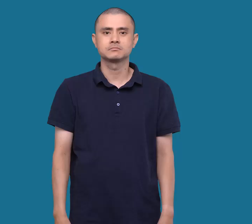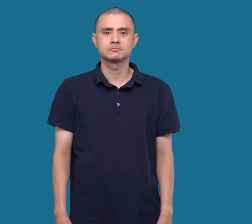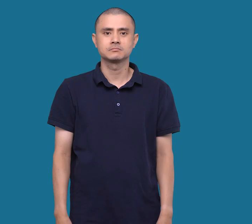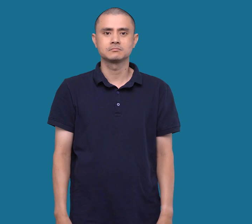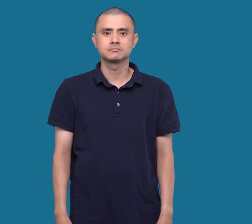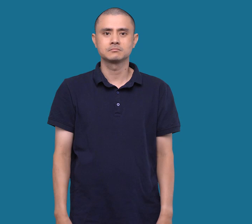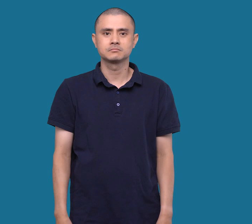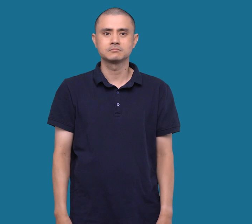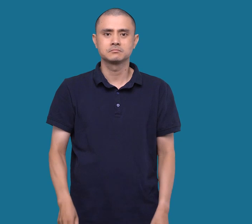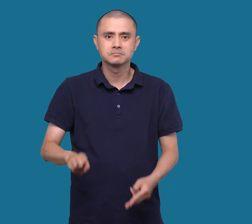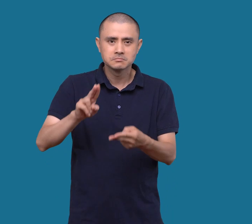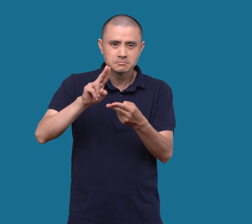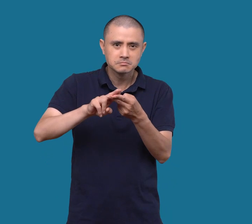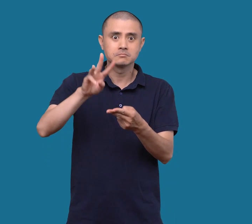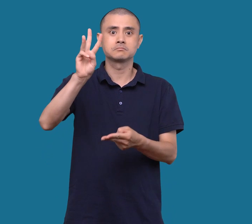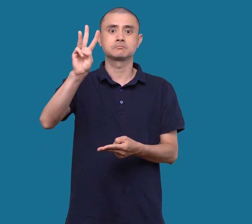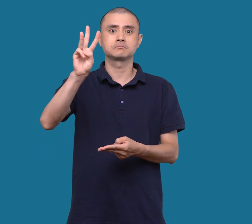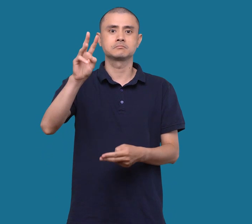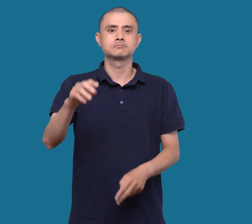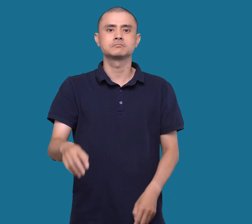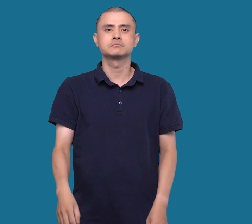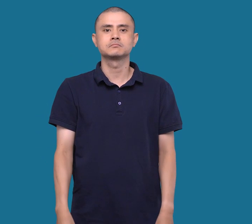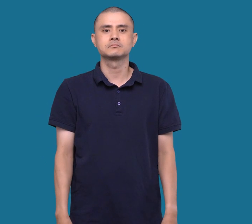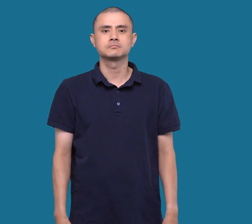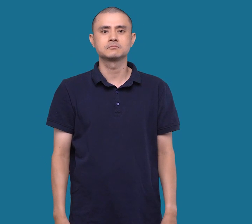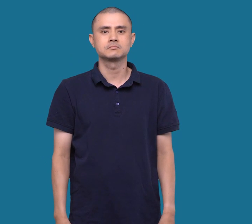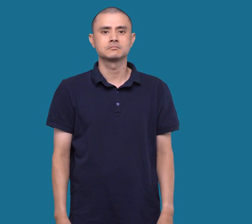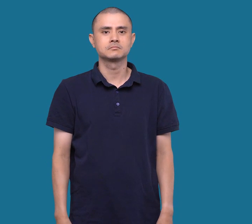gấp ba